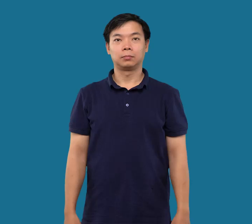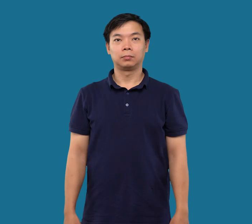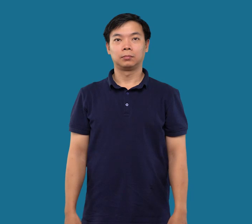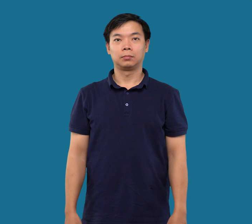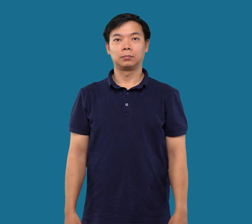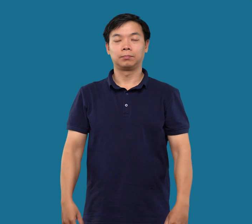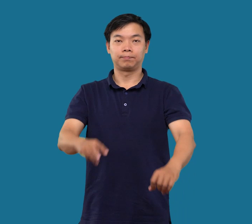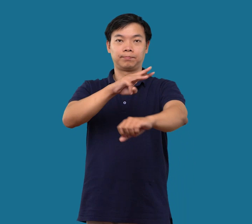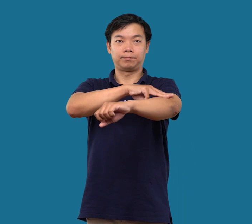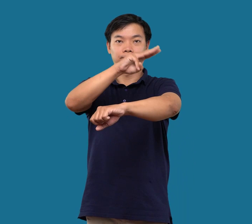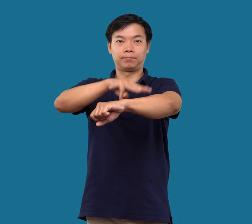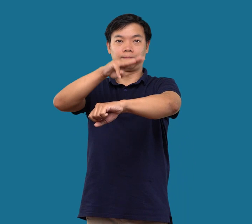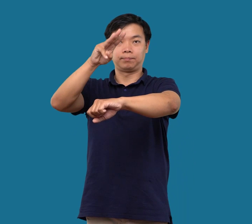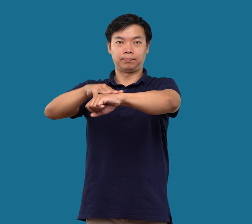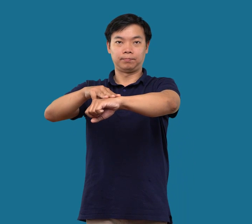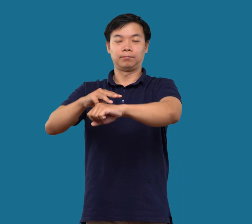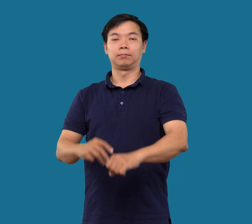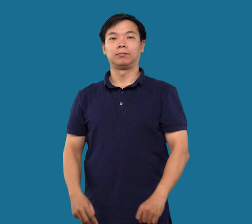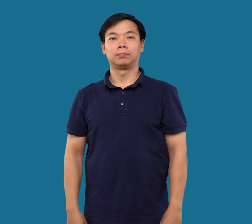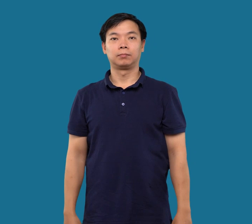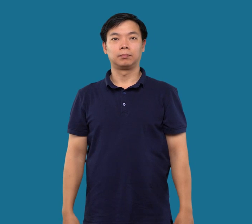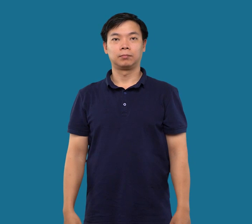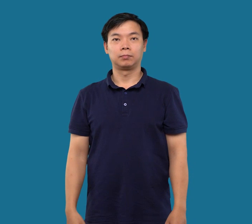cầu Long Biên